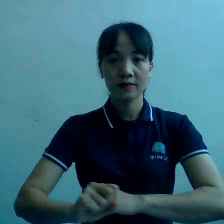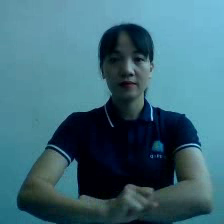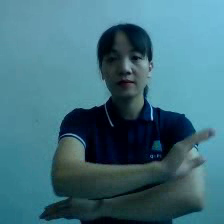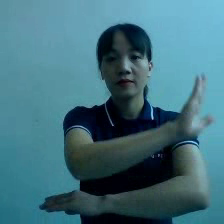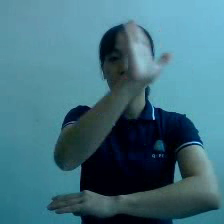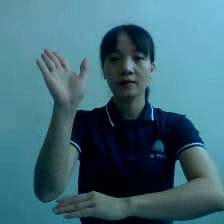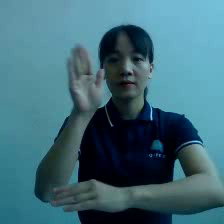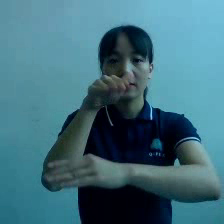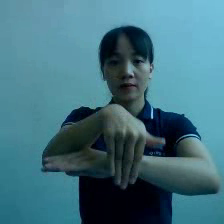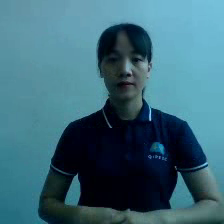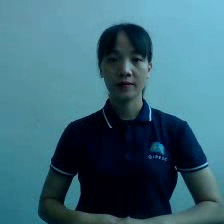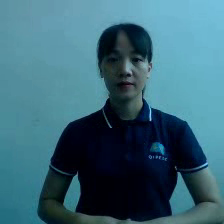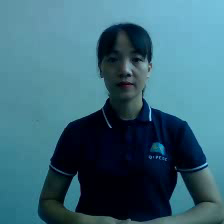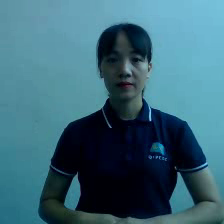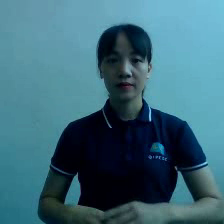Ban ngày